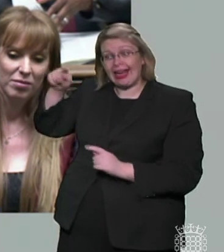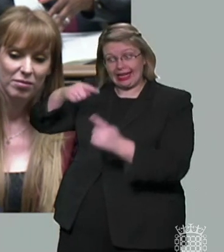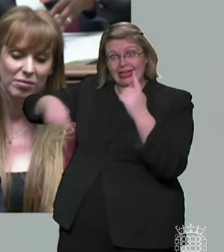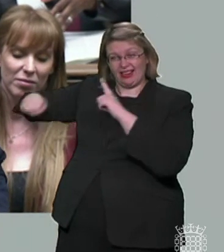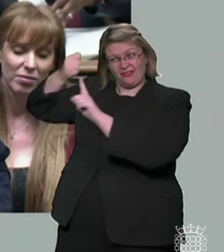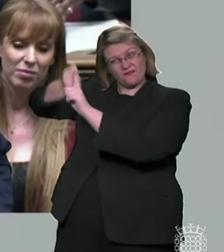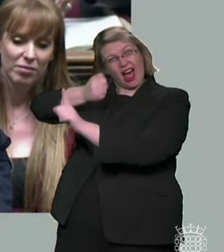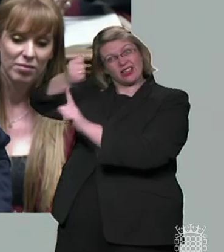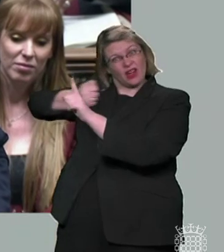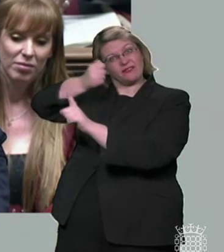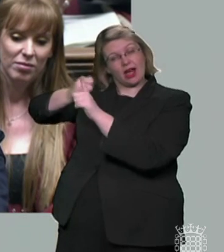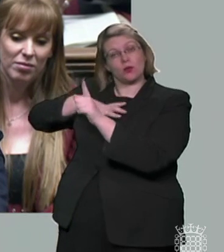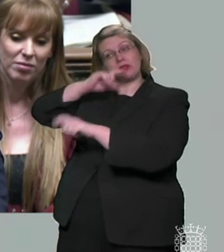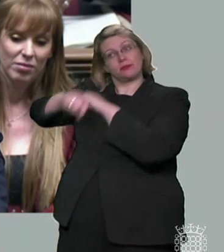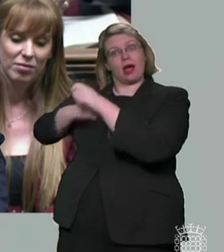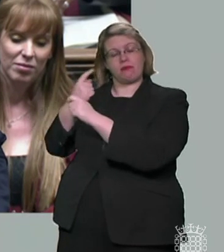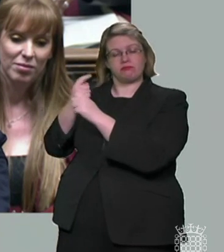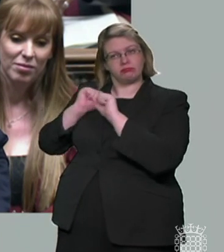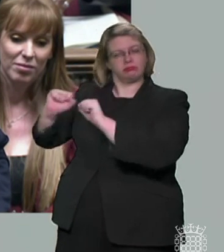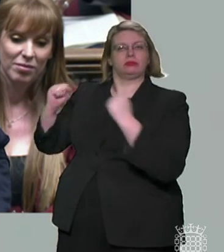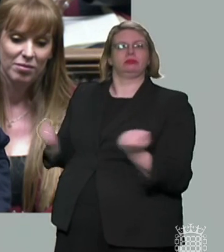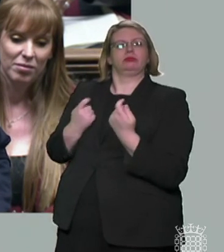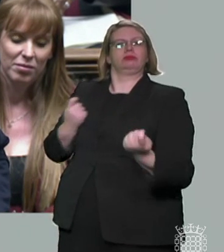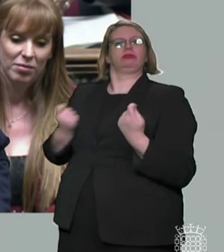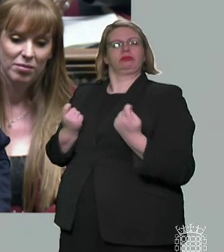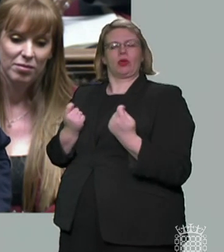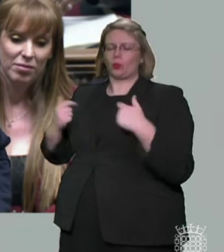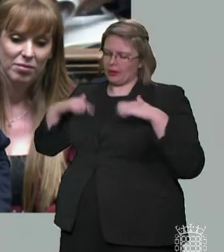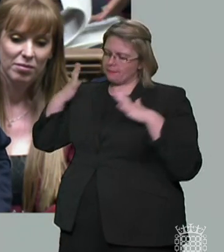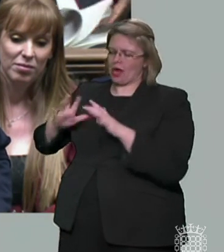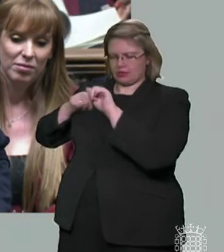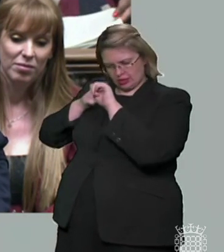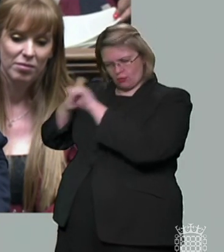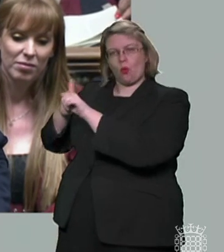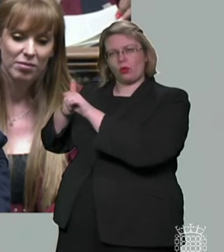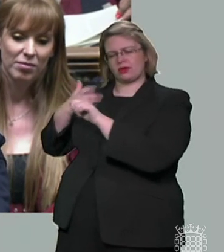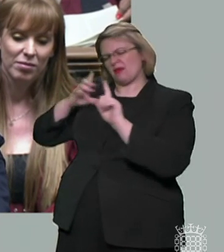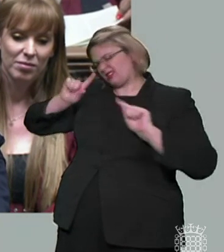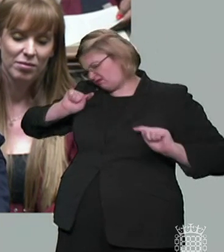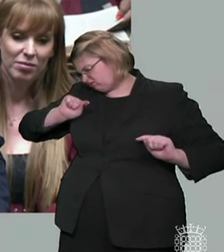We must stand with them, and that means taking the toughest possible measures against Putin.